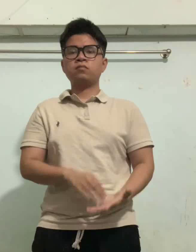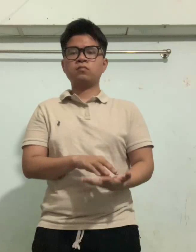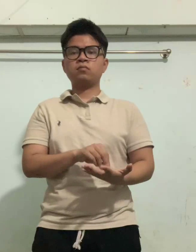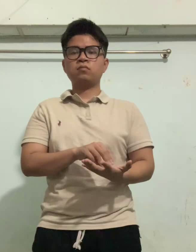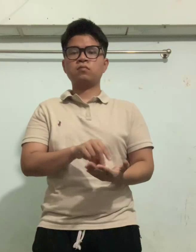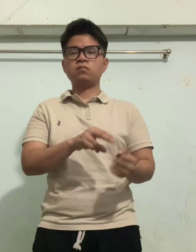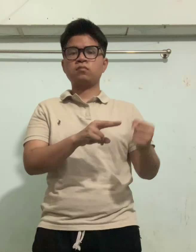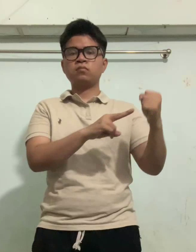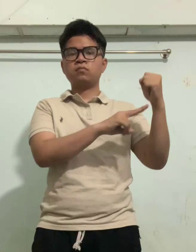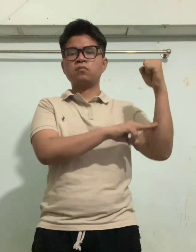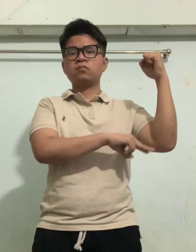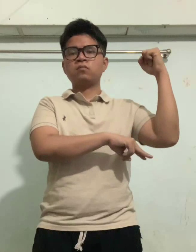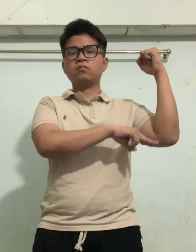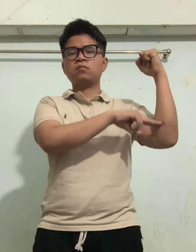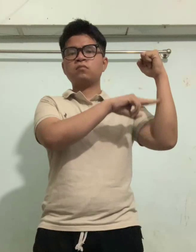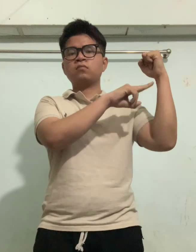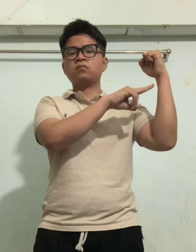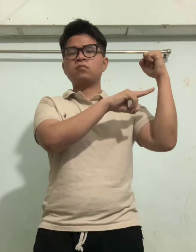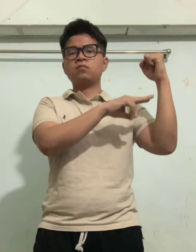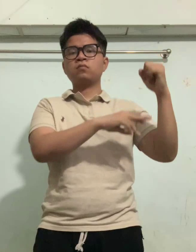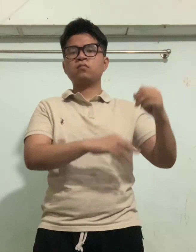tieng viet